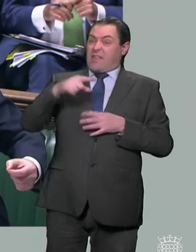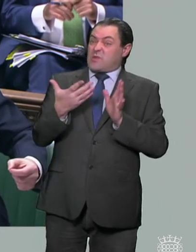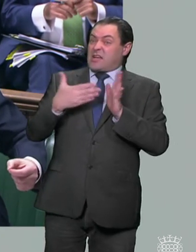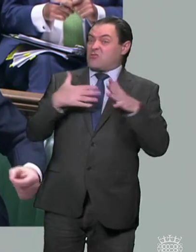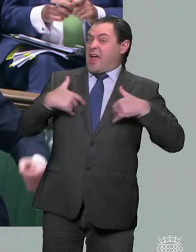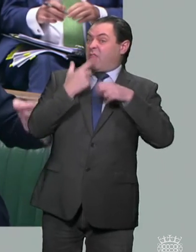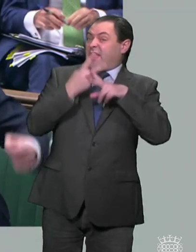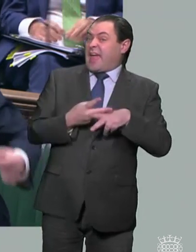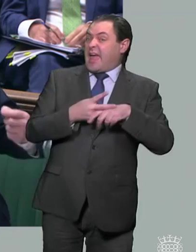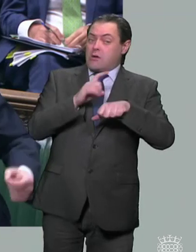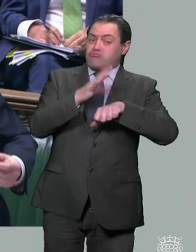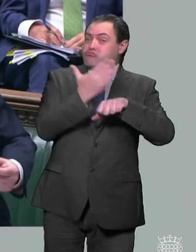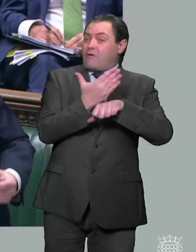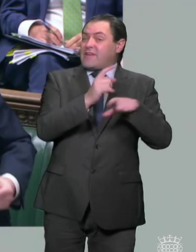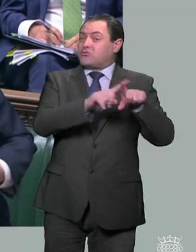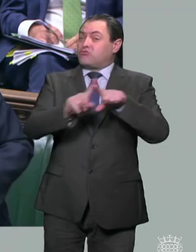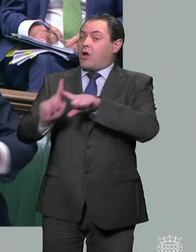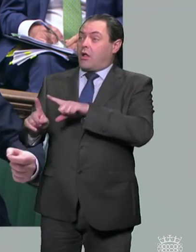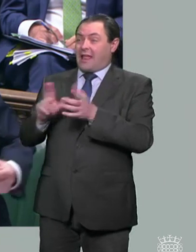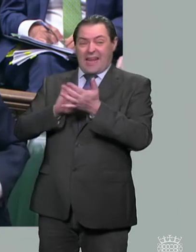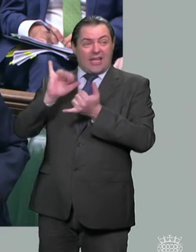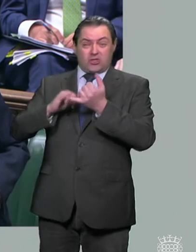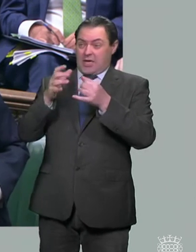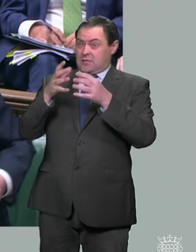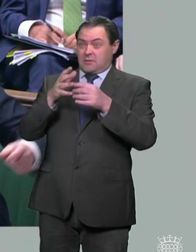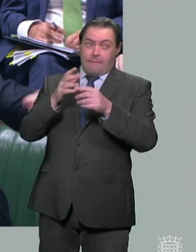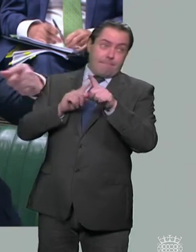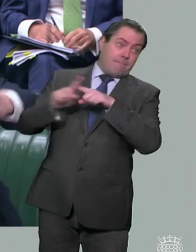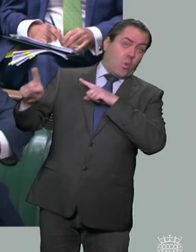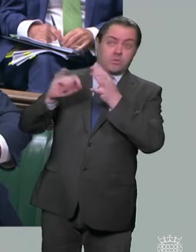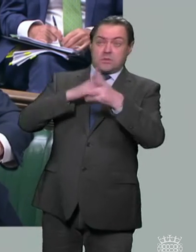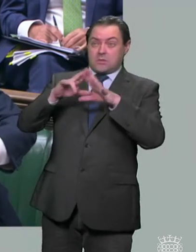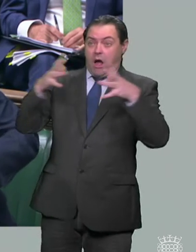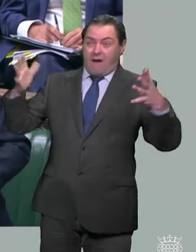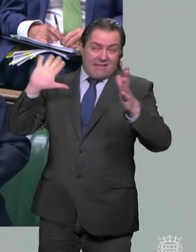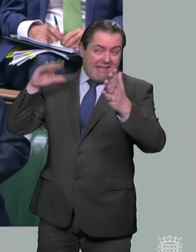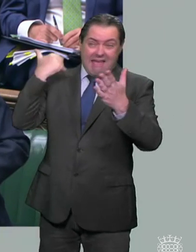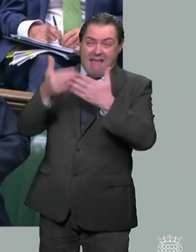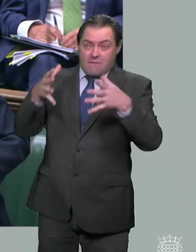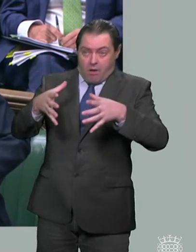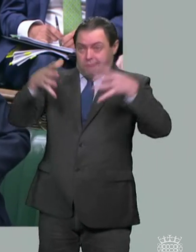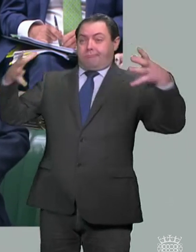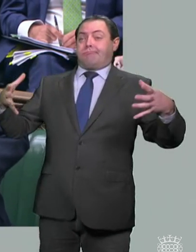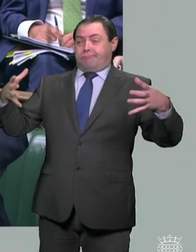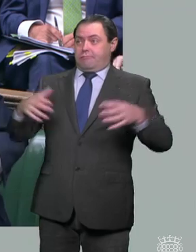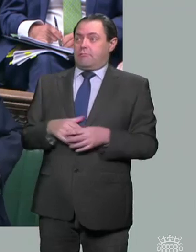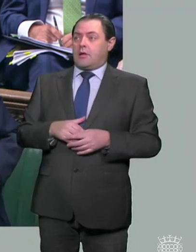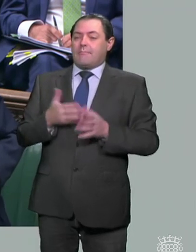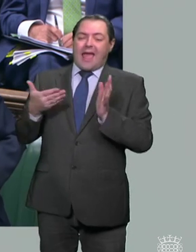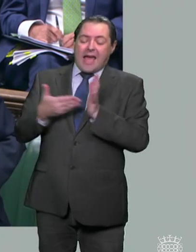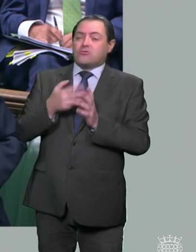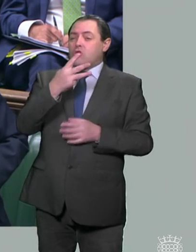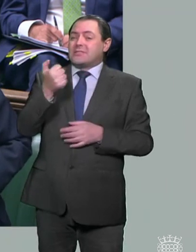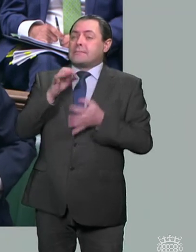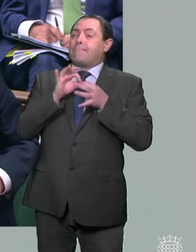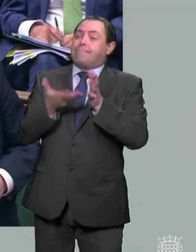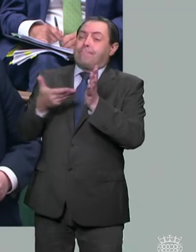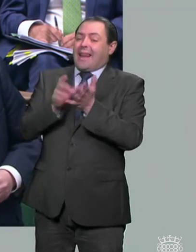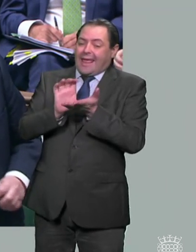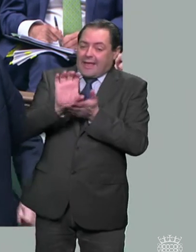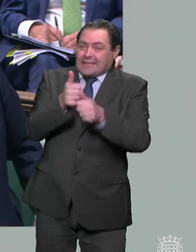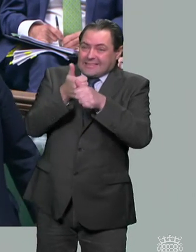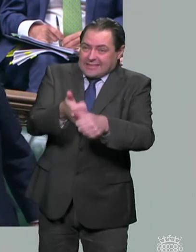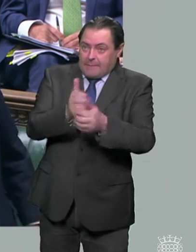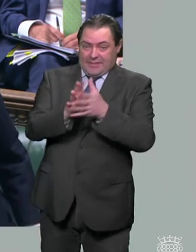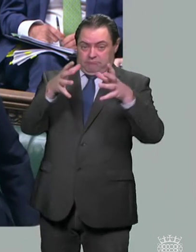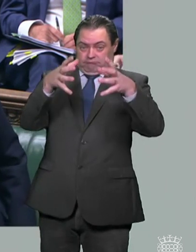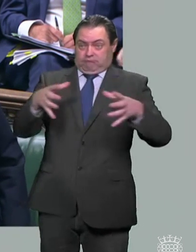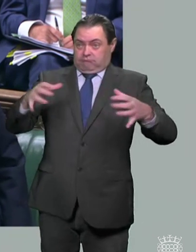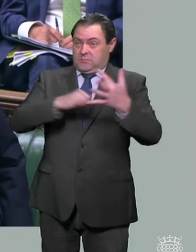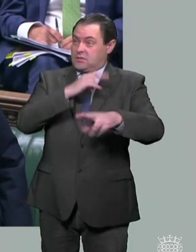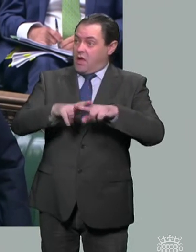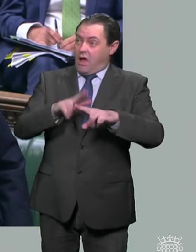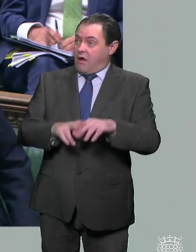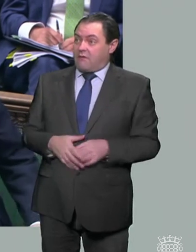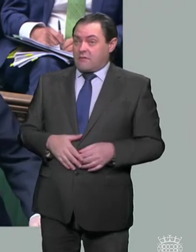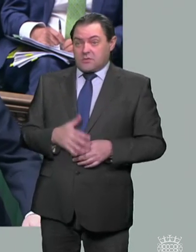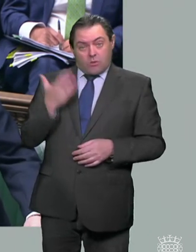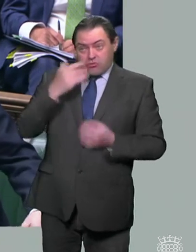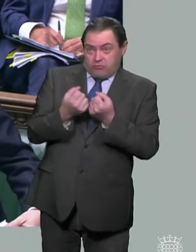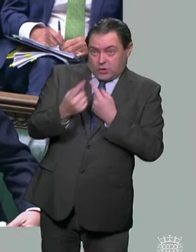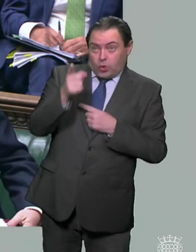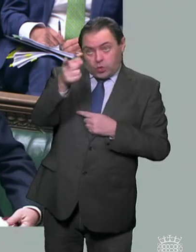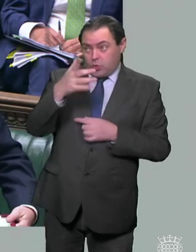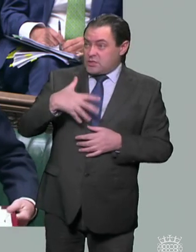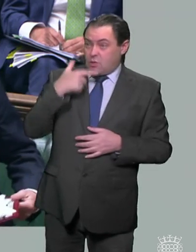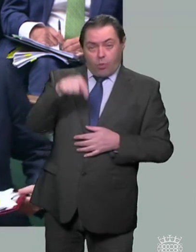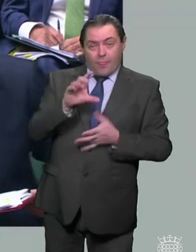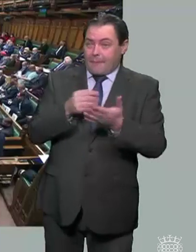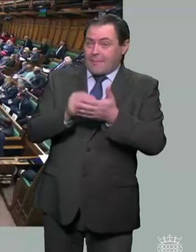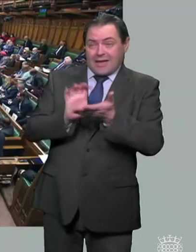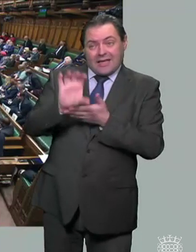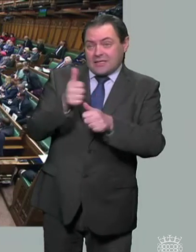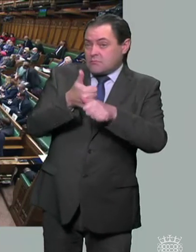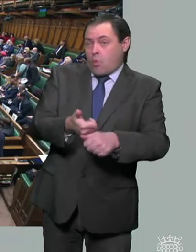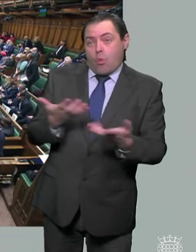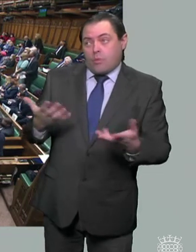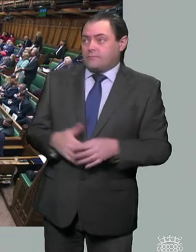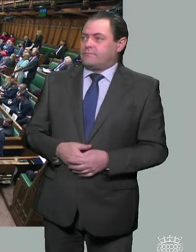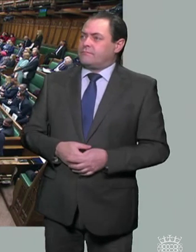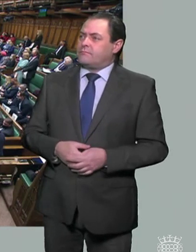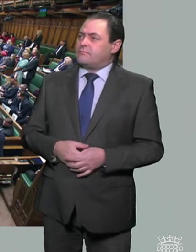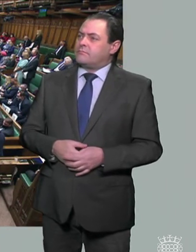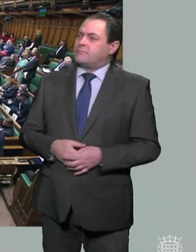There are more people now working in the NHS than at any time in its history, and because of our investment—the extra £36 billion that we are putting in—there will be even more, and I am afraid that the honourable Lady voted against that investment.